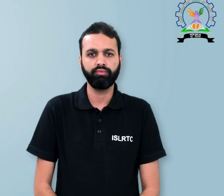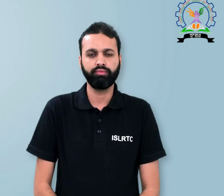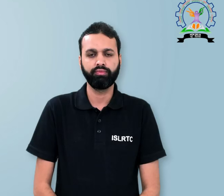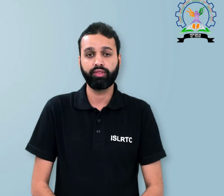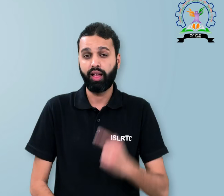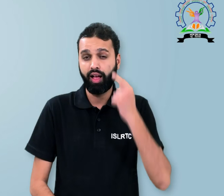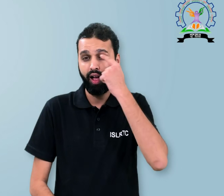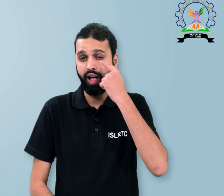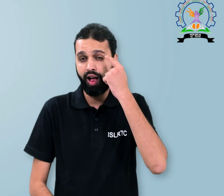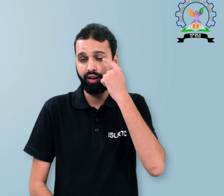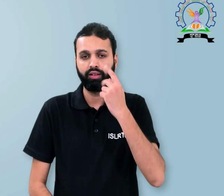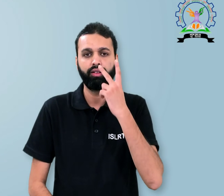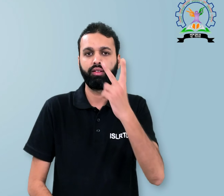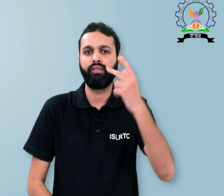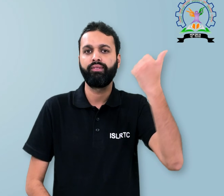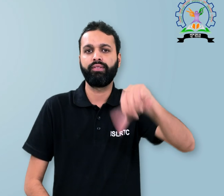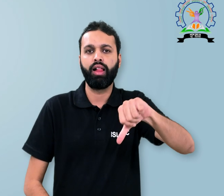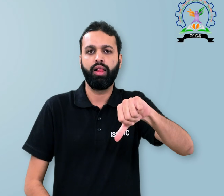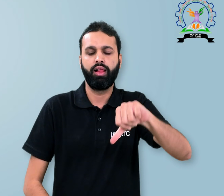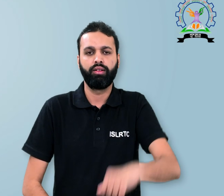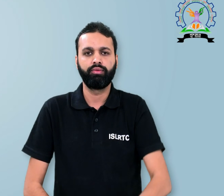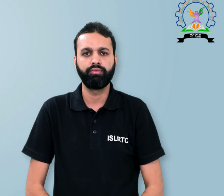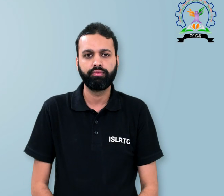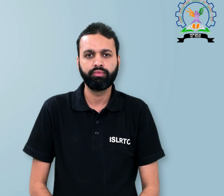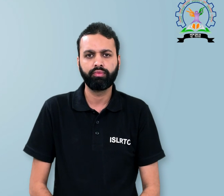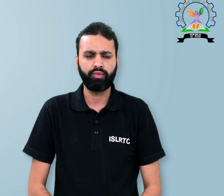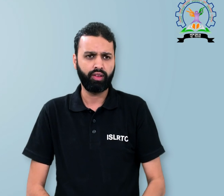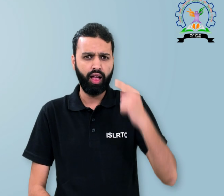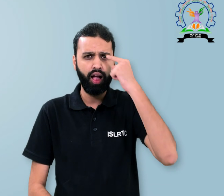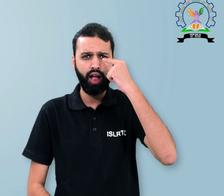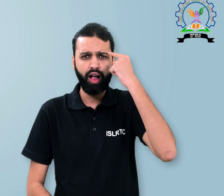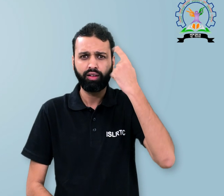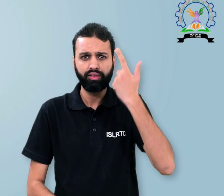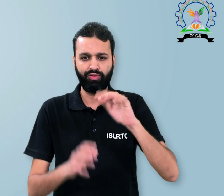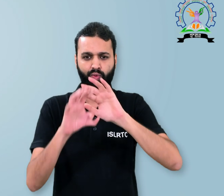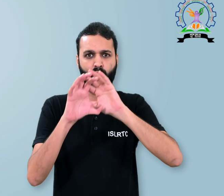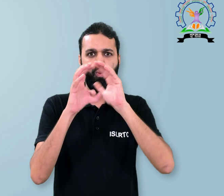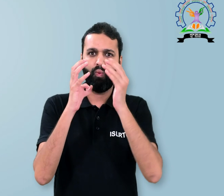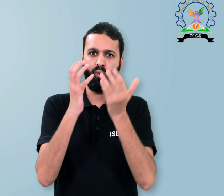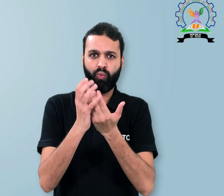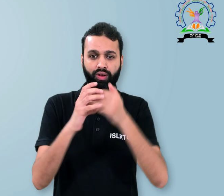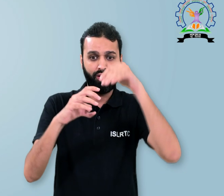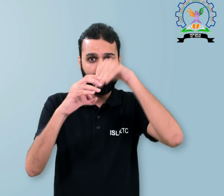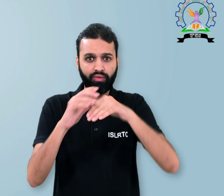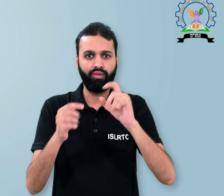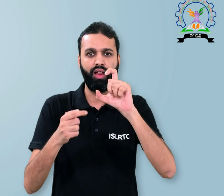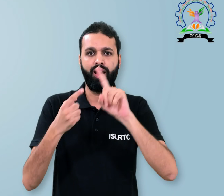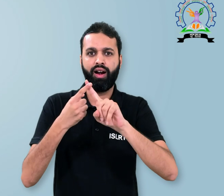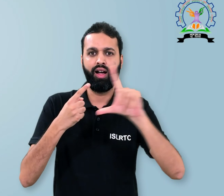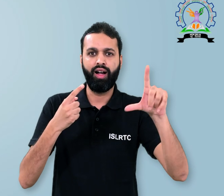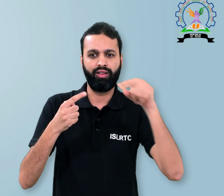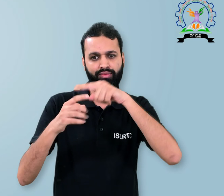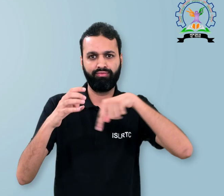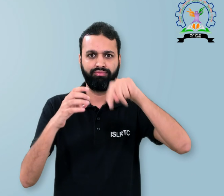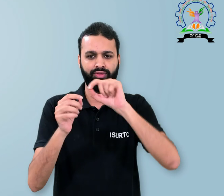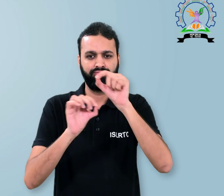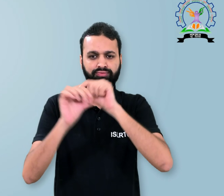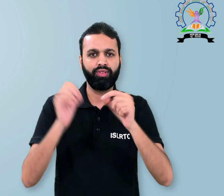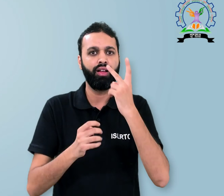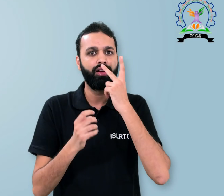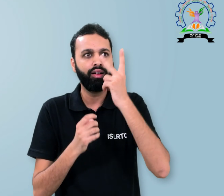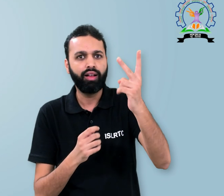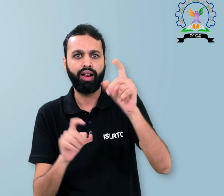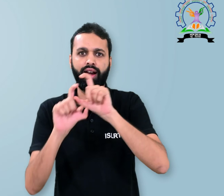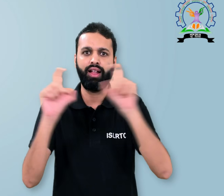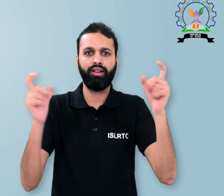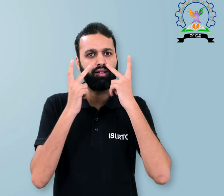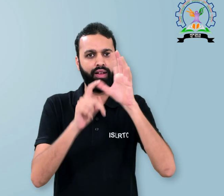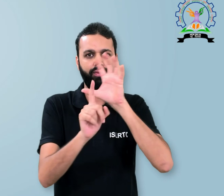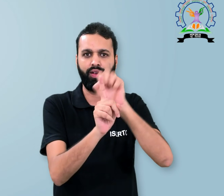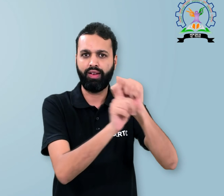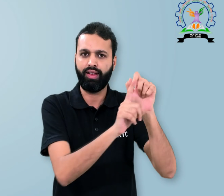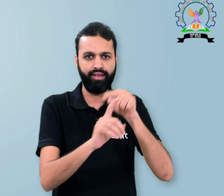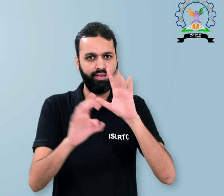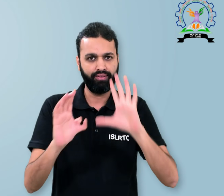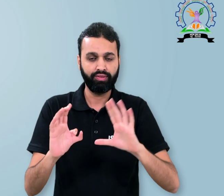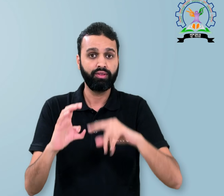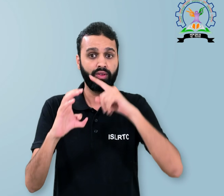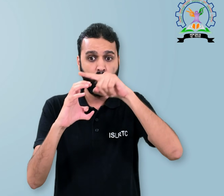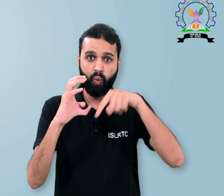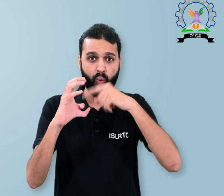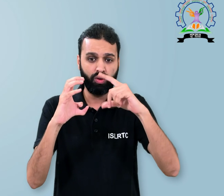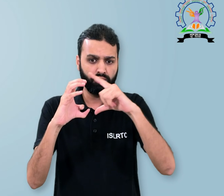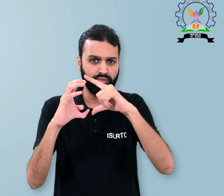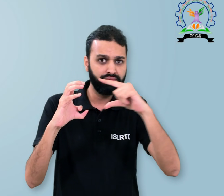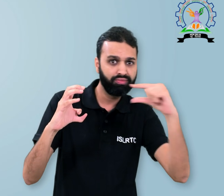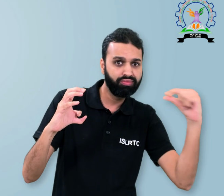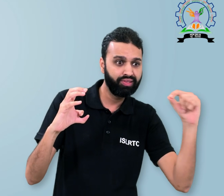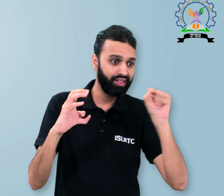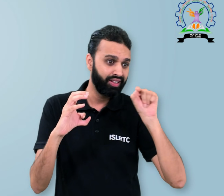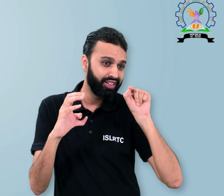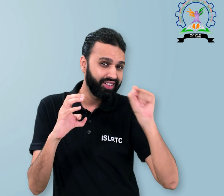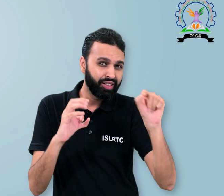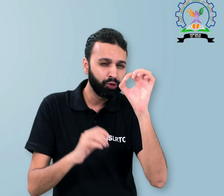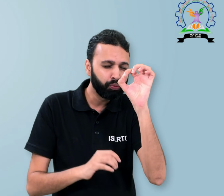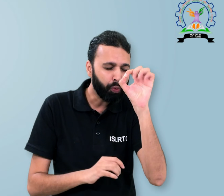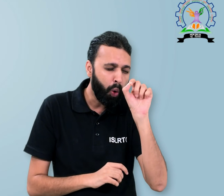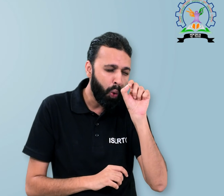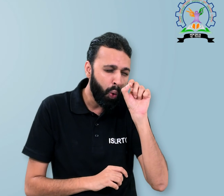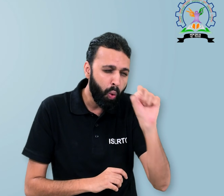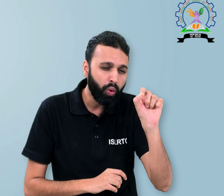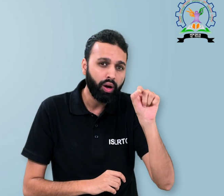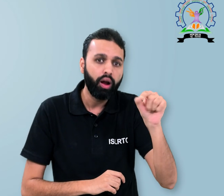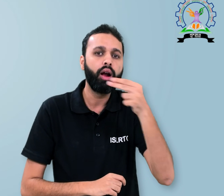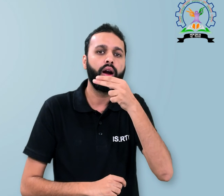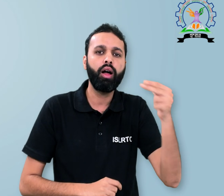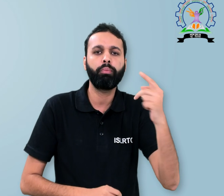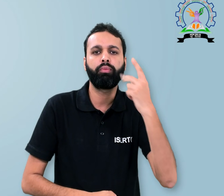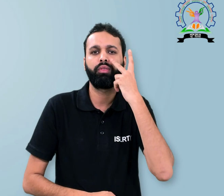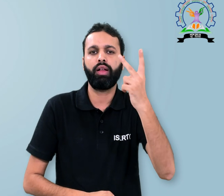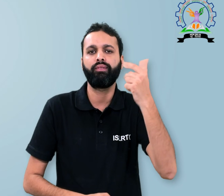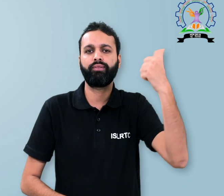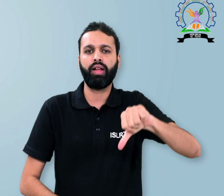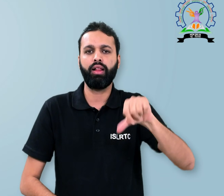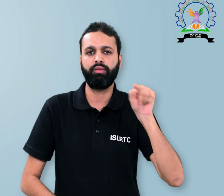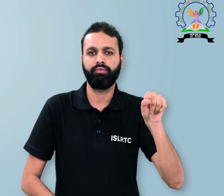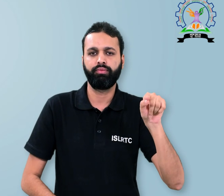Blind Spot (eye) Blind spot is a tiny area in the back of the eye, where there is no visual perception.